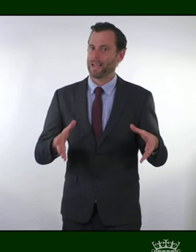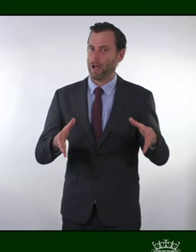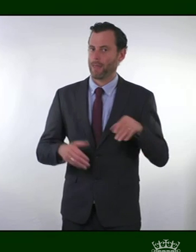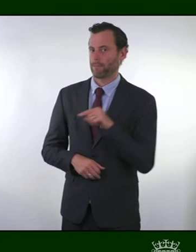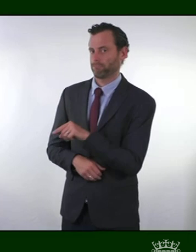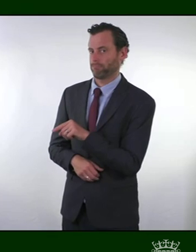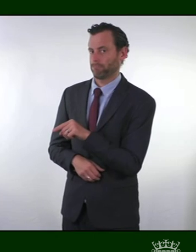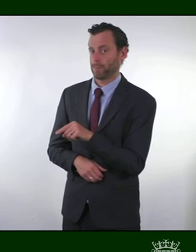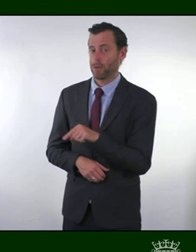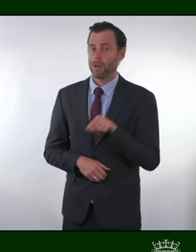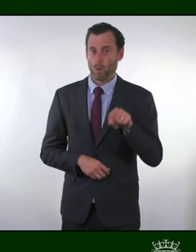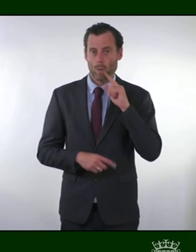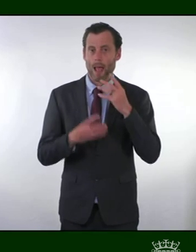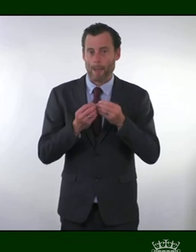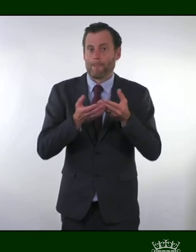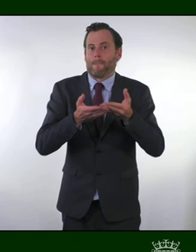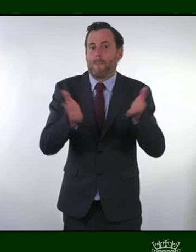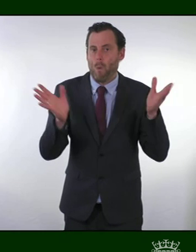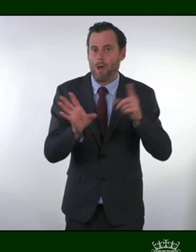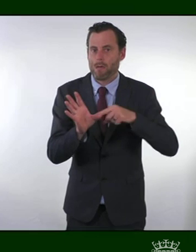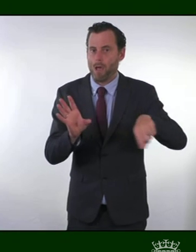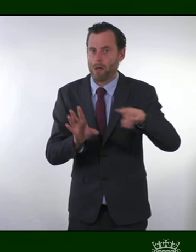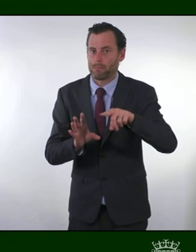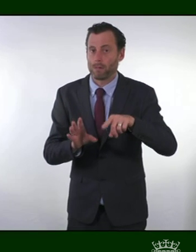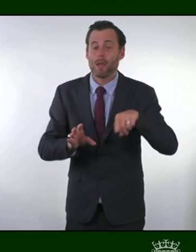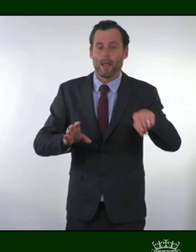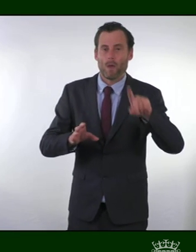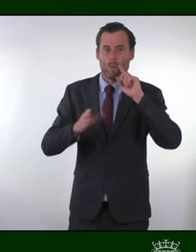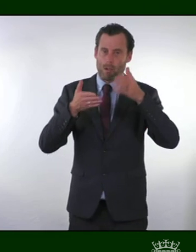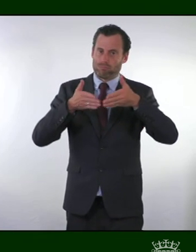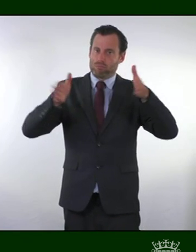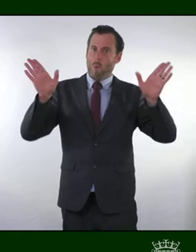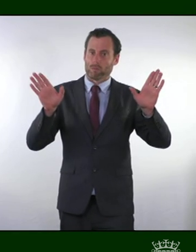It will be broader, involving the private sector.